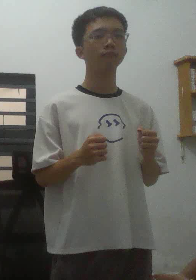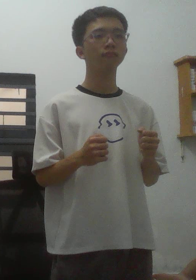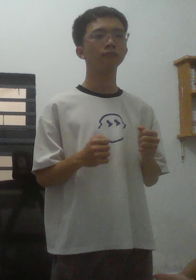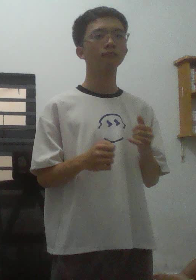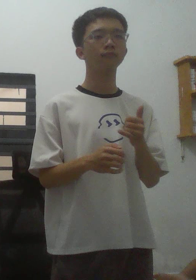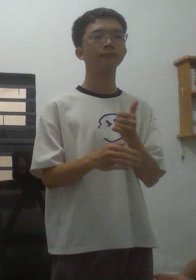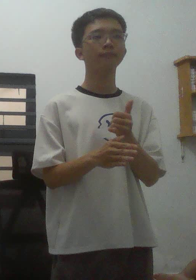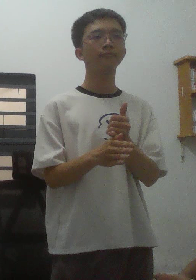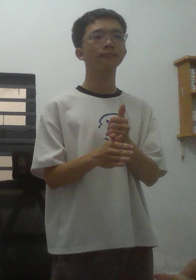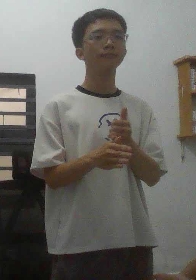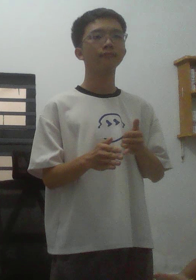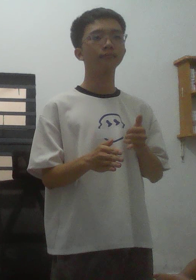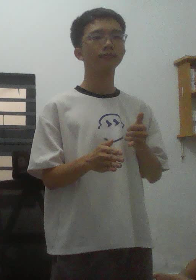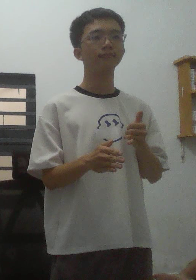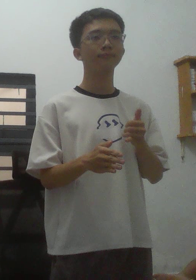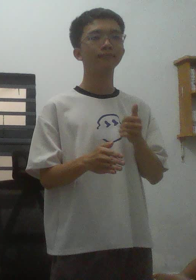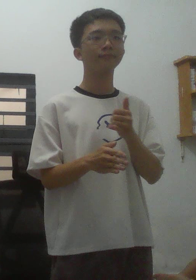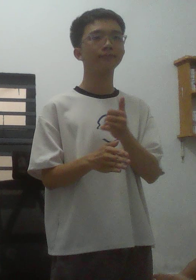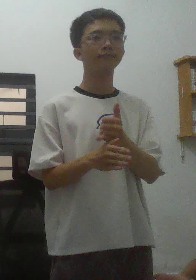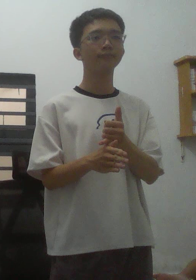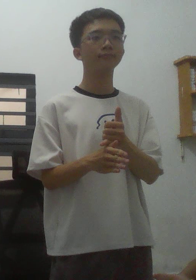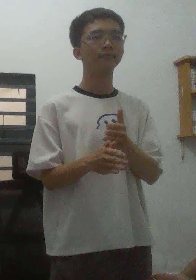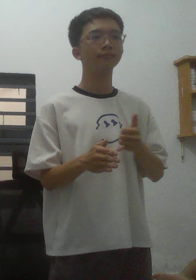cuoi thang